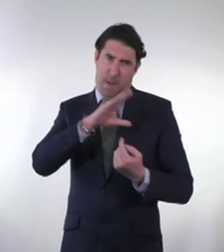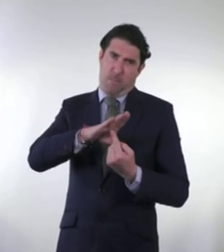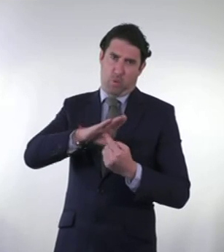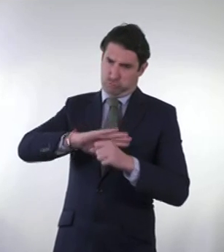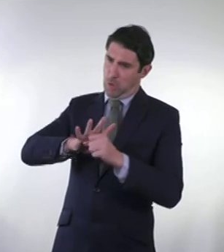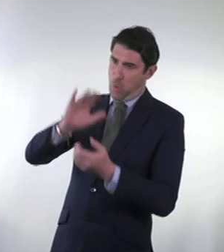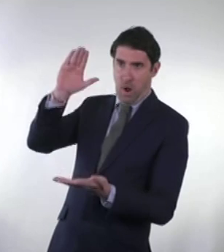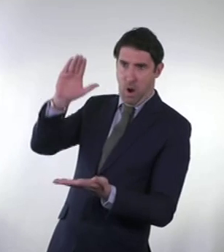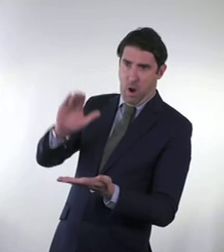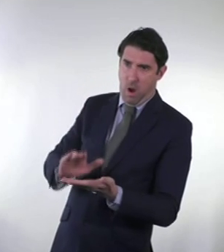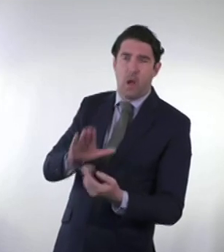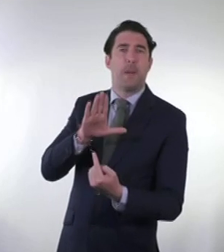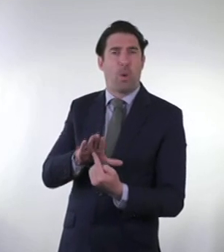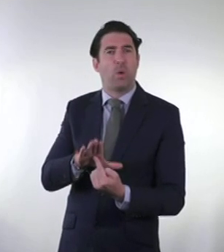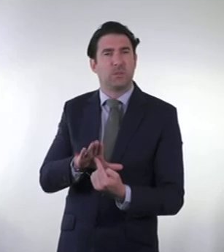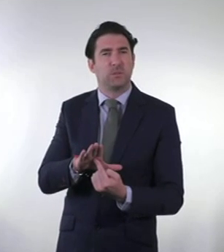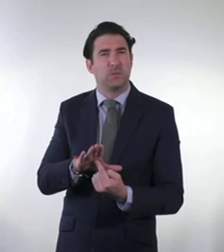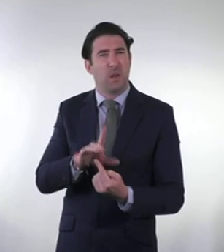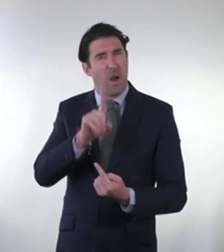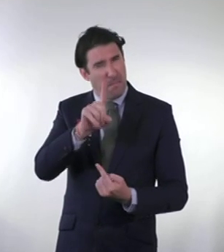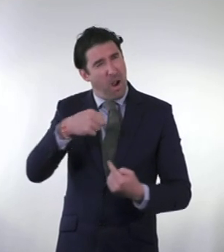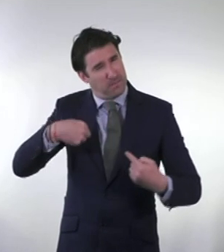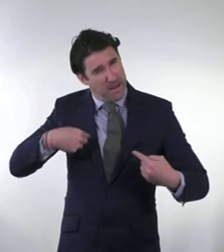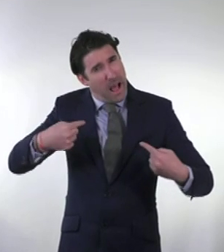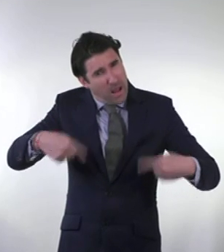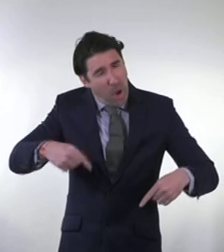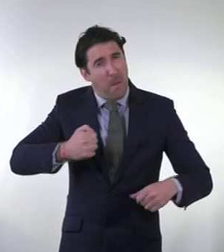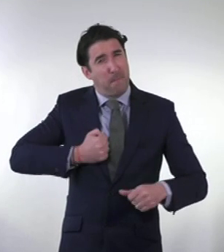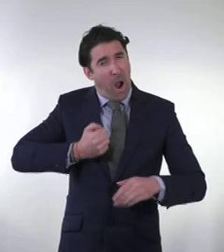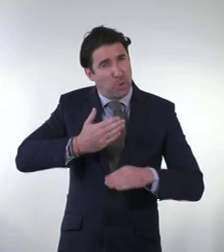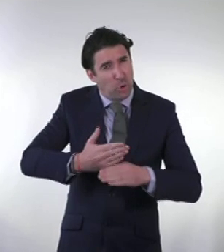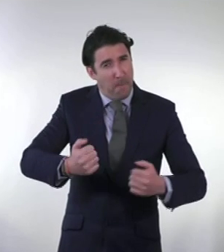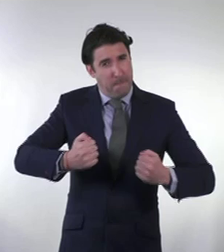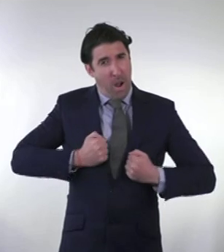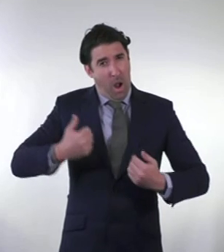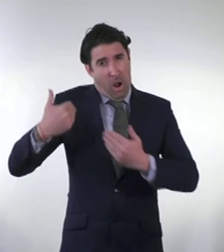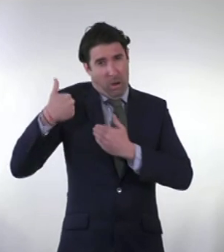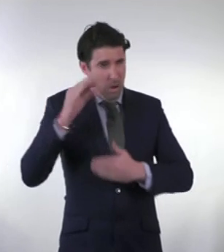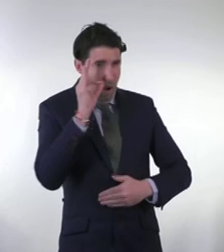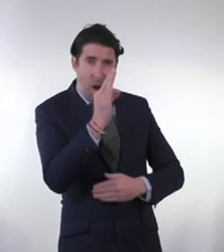I spoke to the leader of Newcastle City Council yesterday.